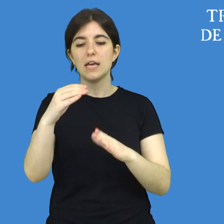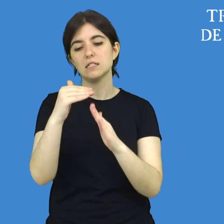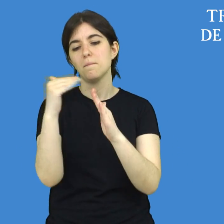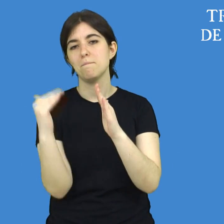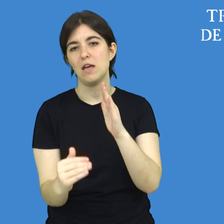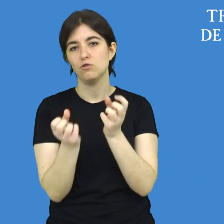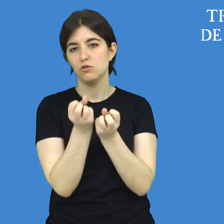inferior